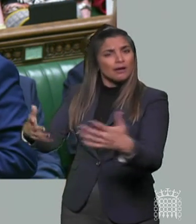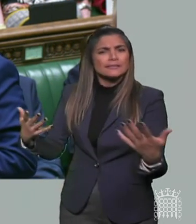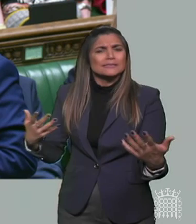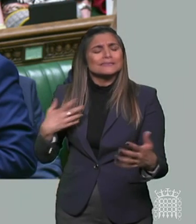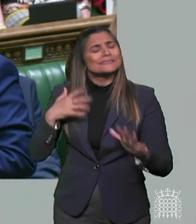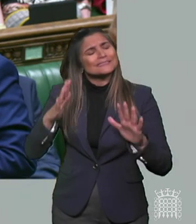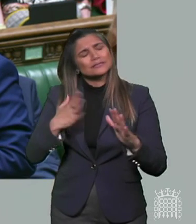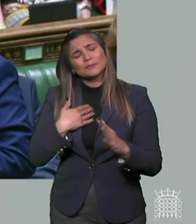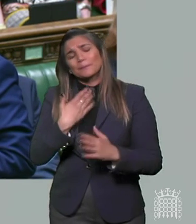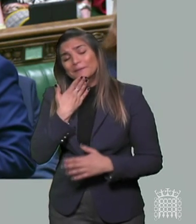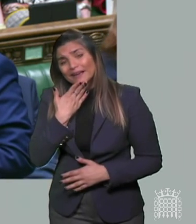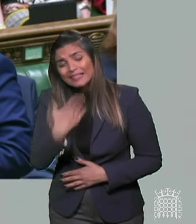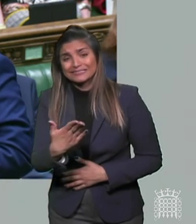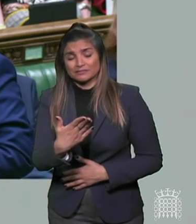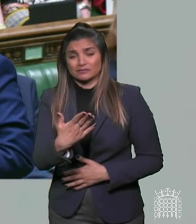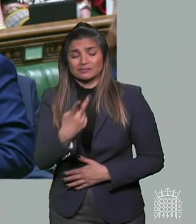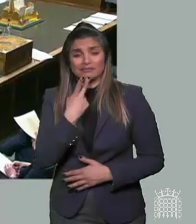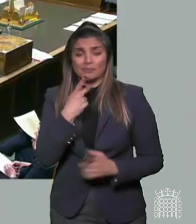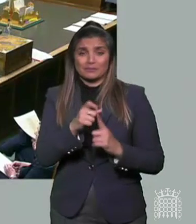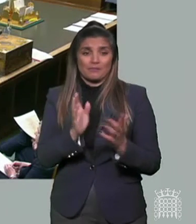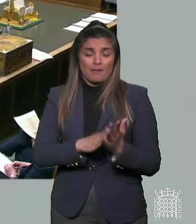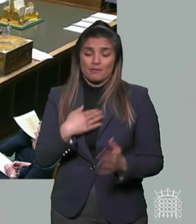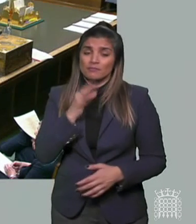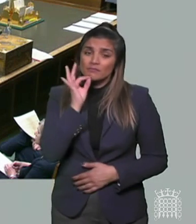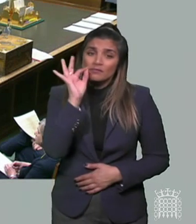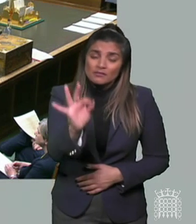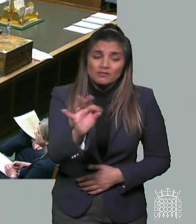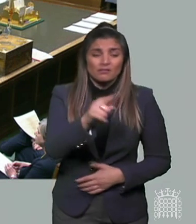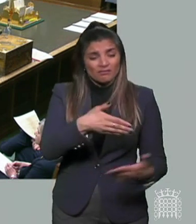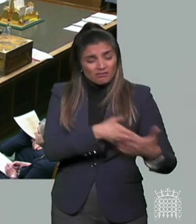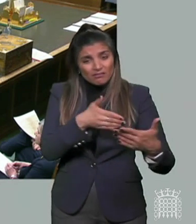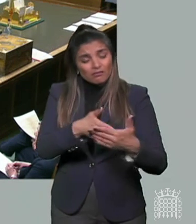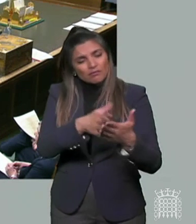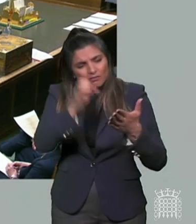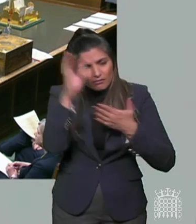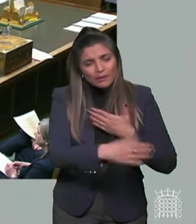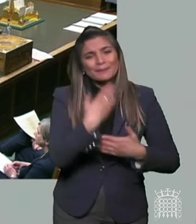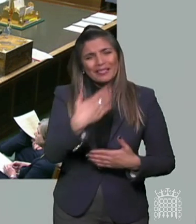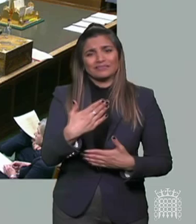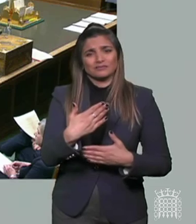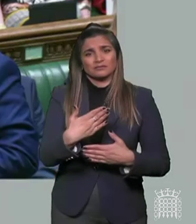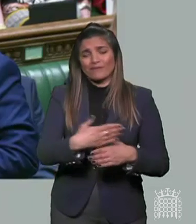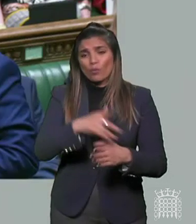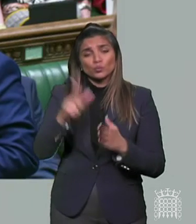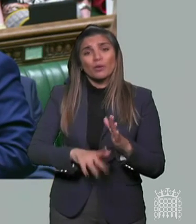I am pleading with the Deputy Prime Minister to remove these obstructions before it is too late.